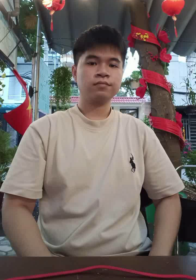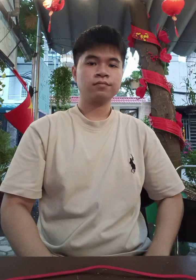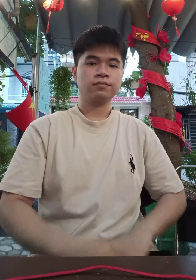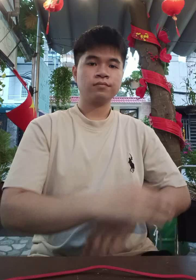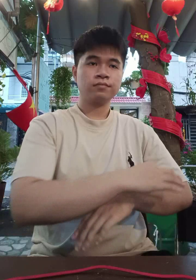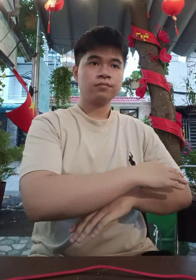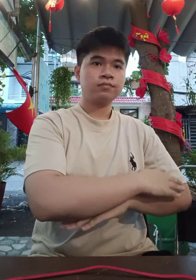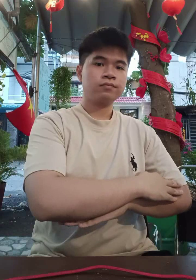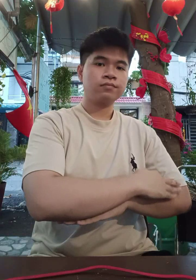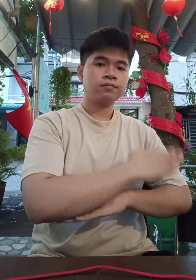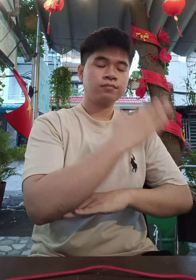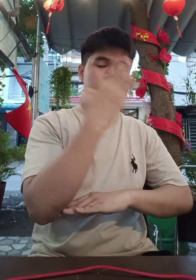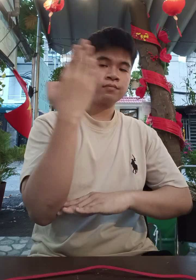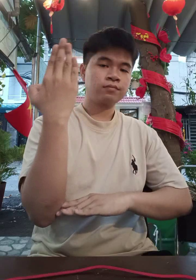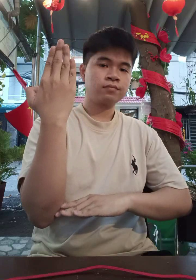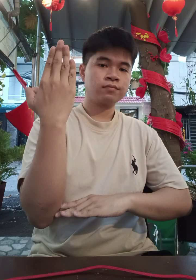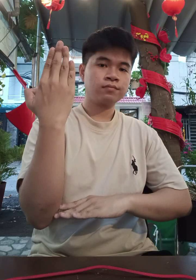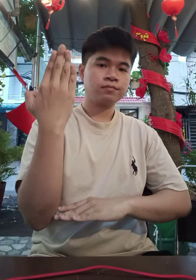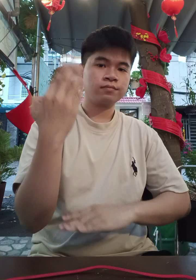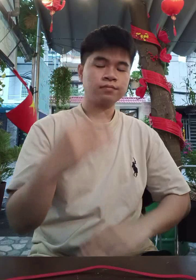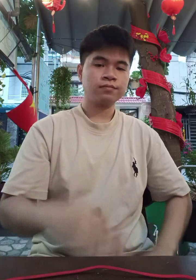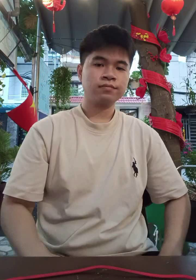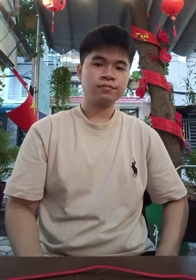buoi sang